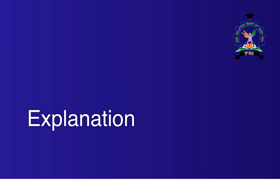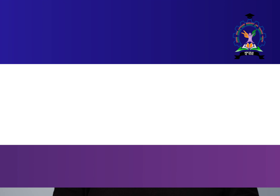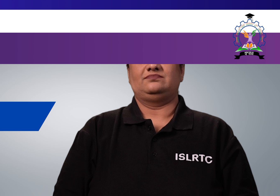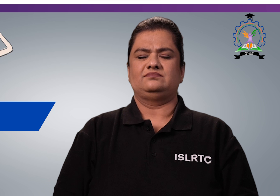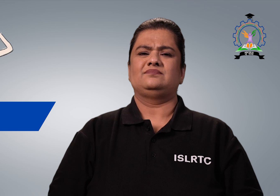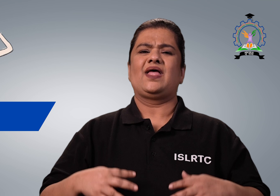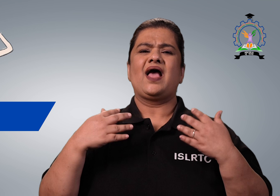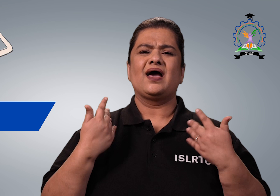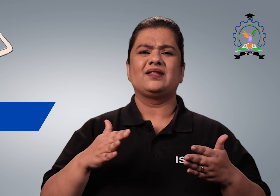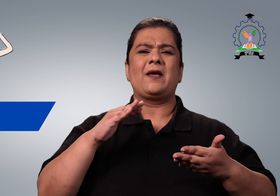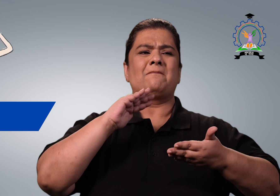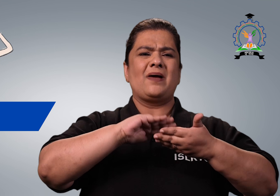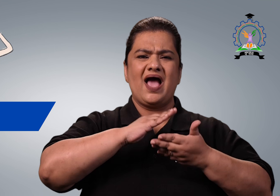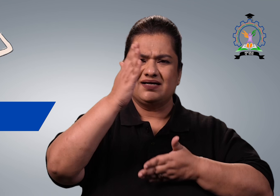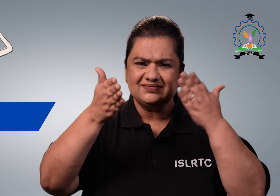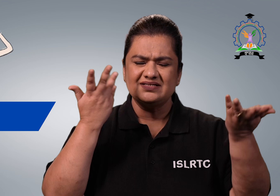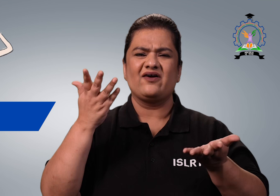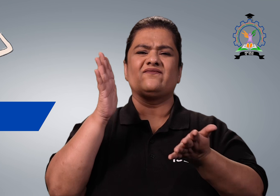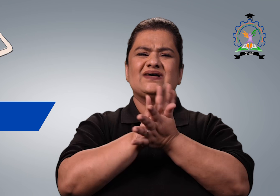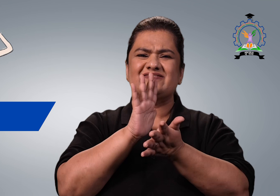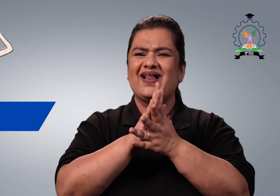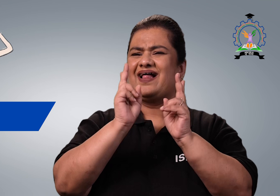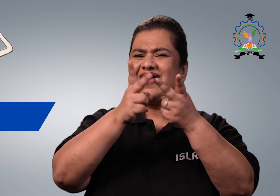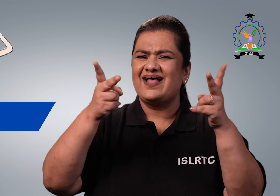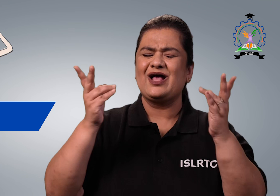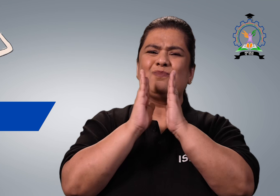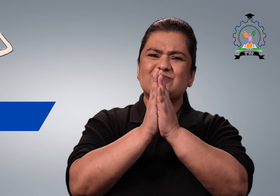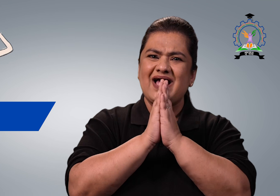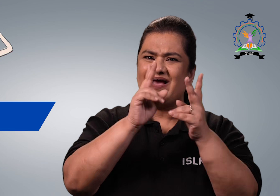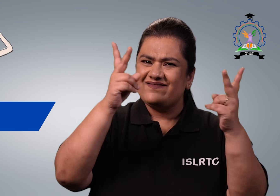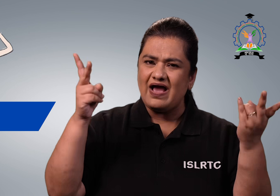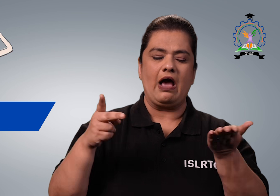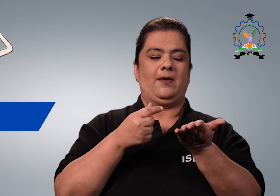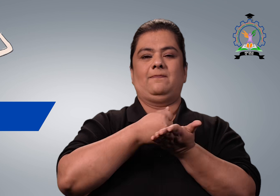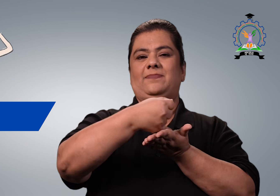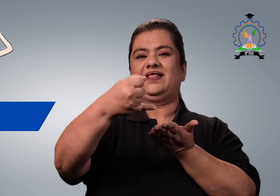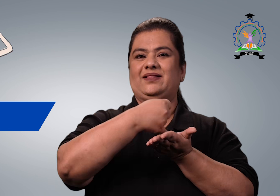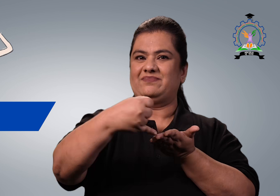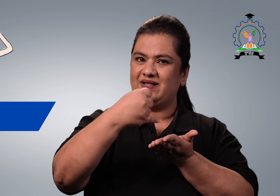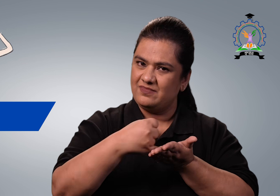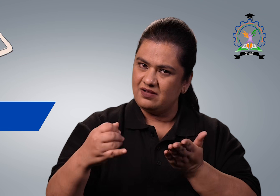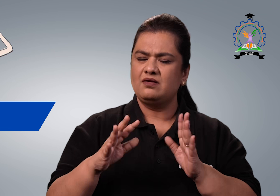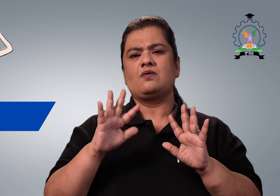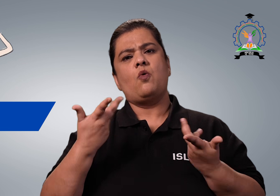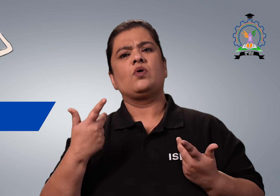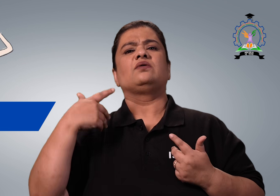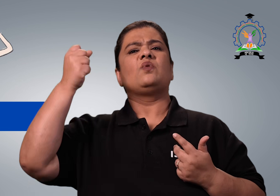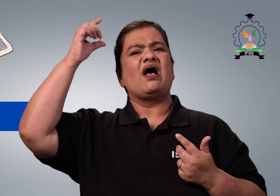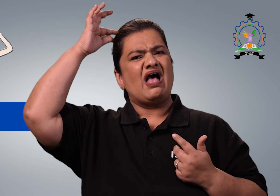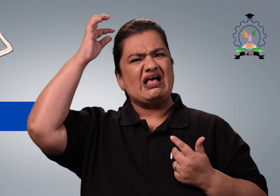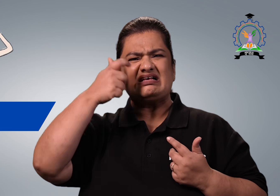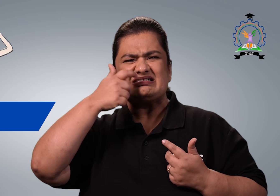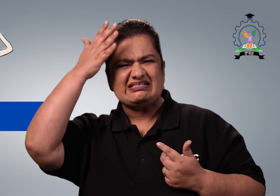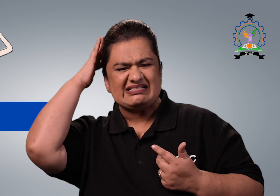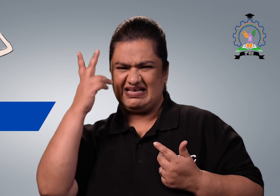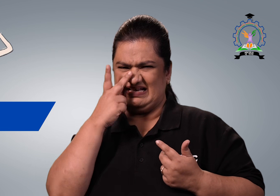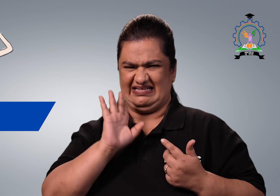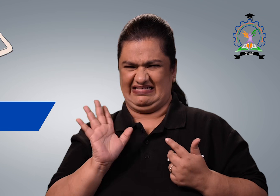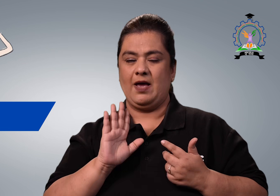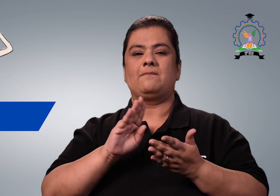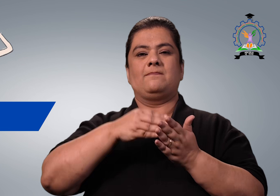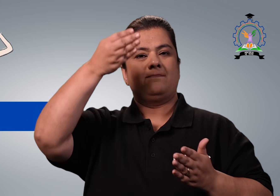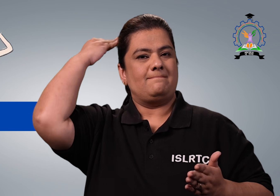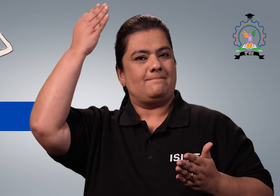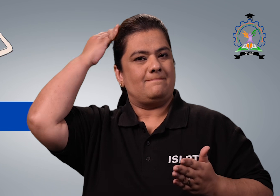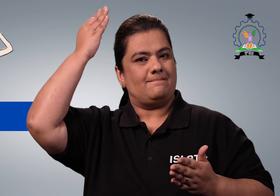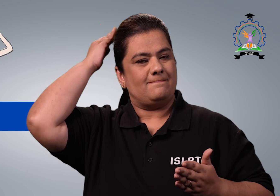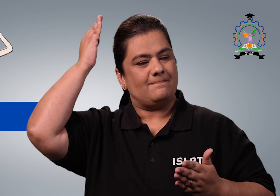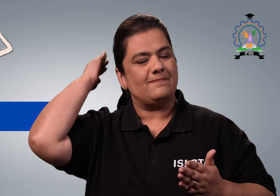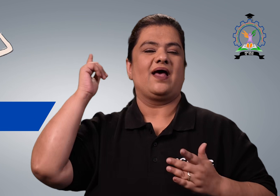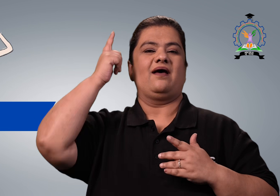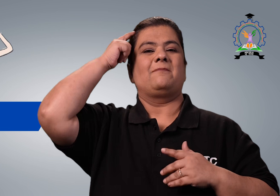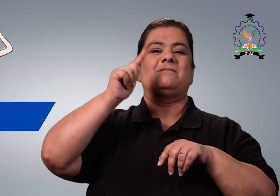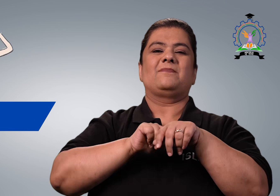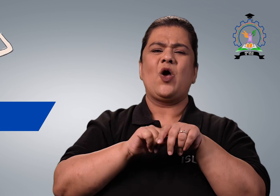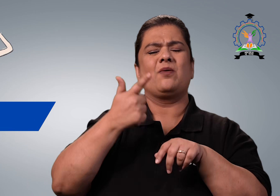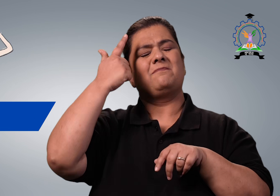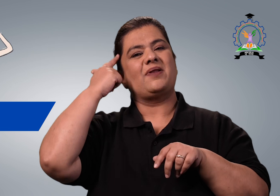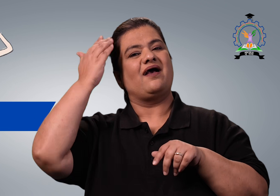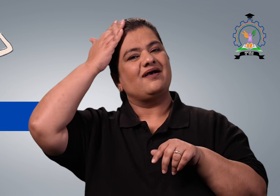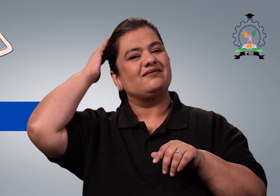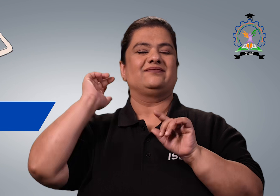Heena or mehendi is a dye used for decorating skin during weddings, or festivals and other occassions. It is also used to colour white hair, giving it a brown or black shade.